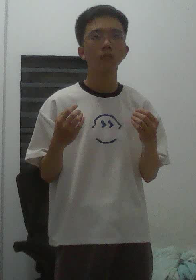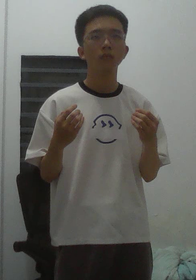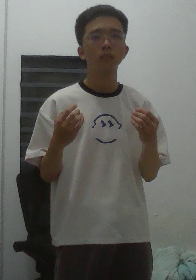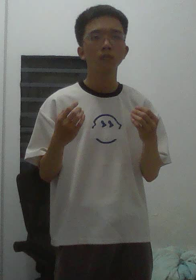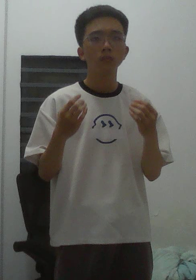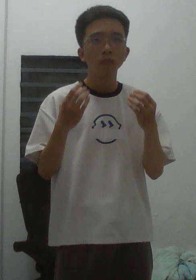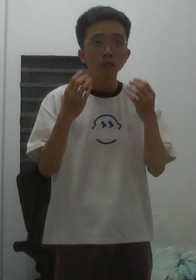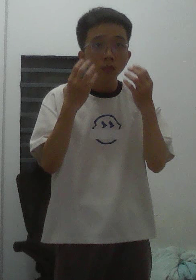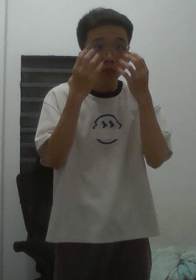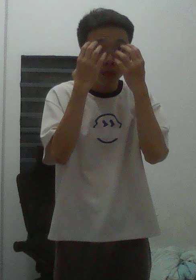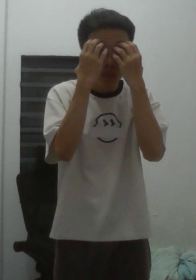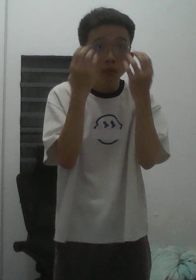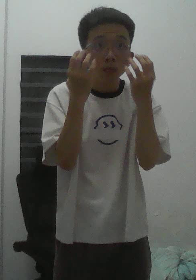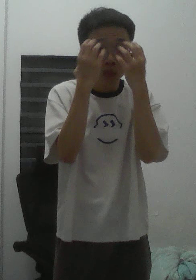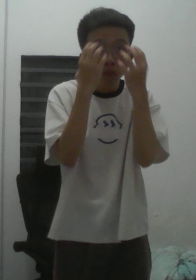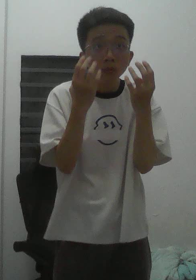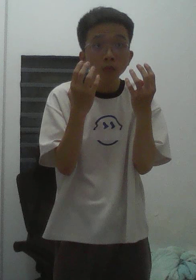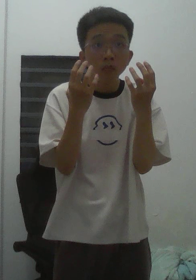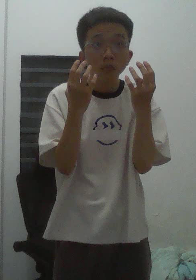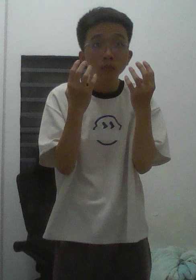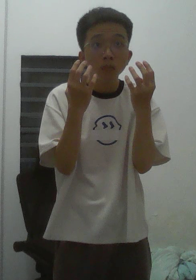ngac nhien